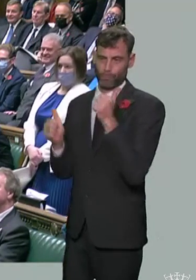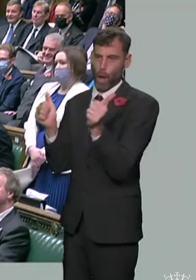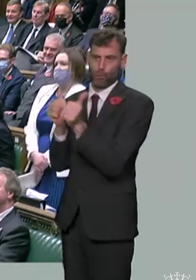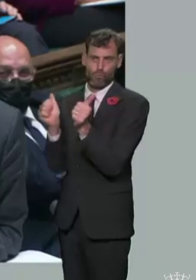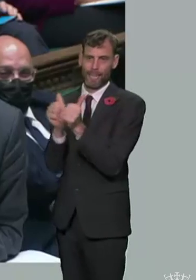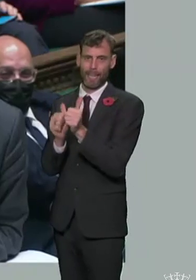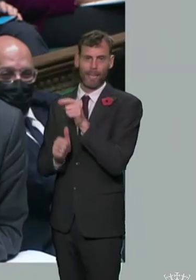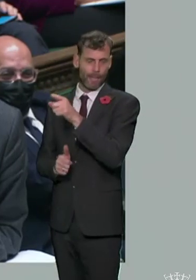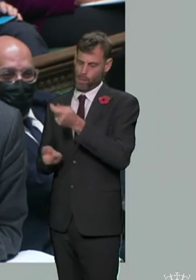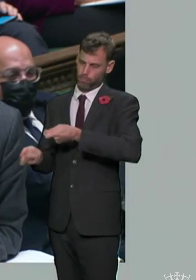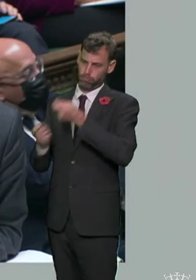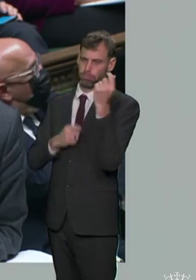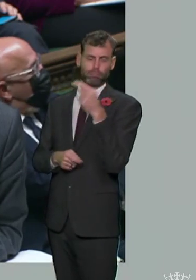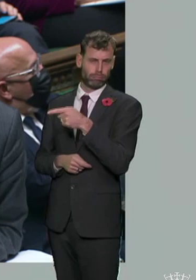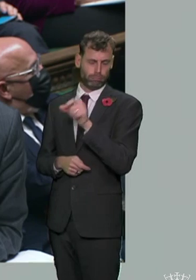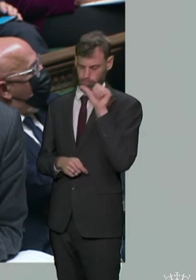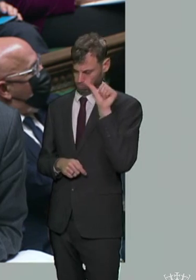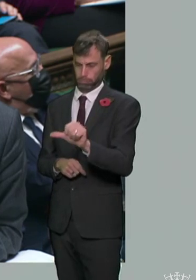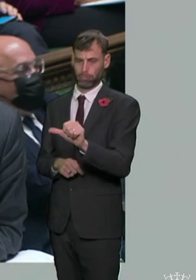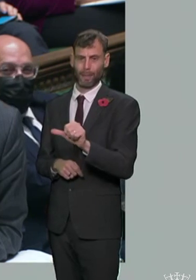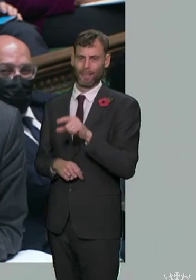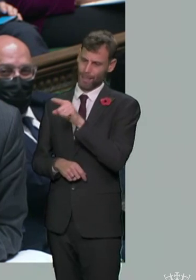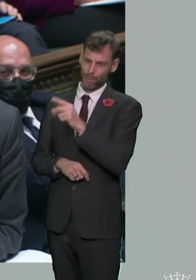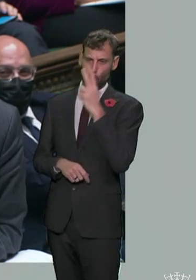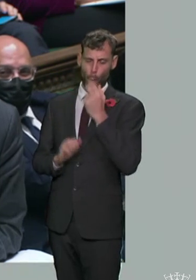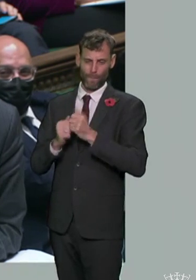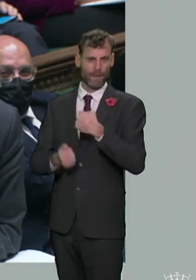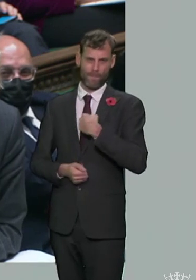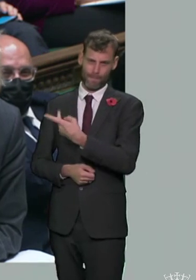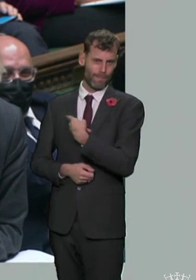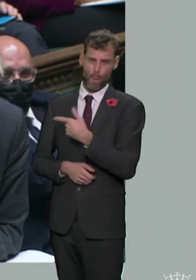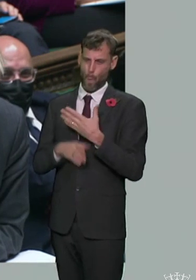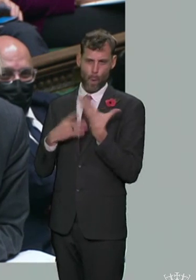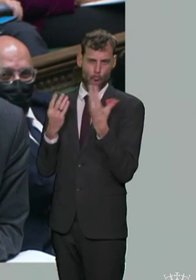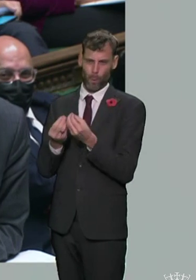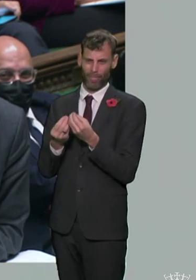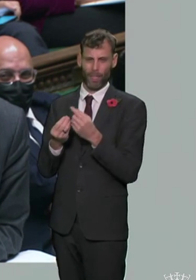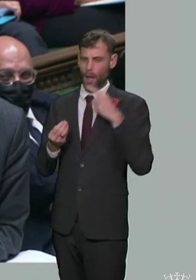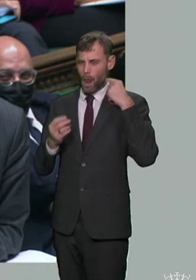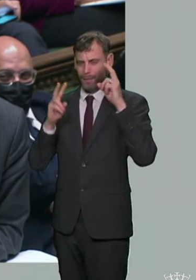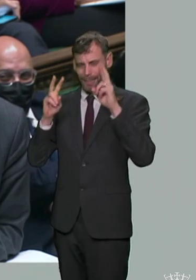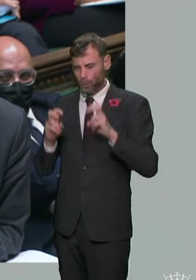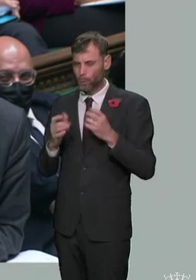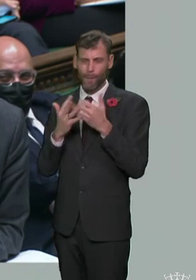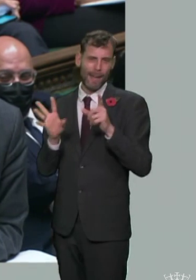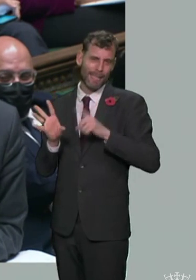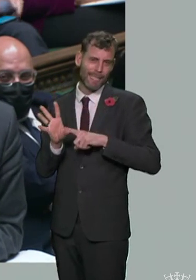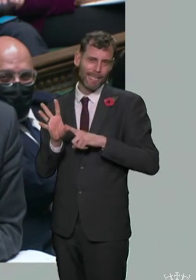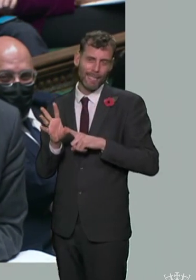I certainly do agree with my honourable Friend, who is an old friend of mine; I have worked closely with him on London issues for many years.